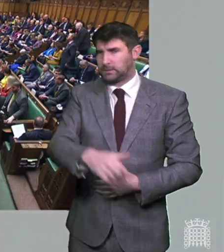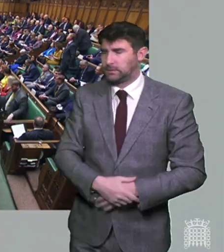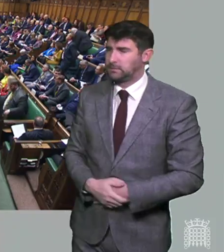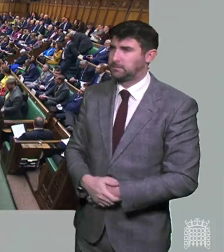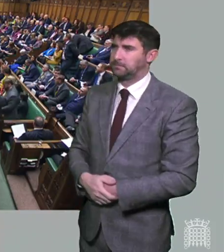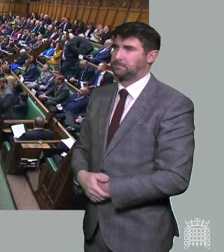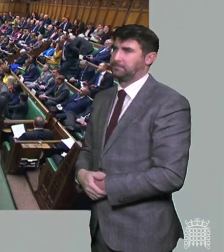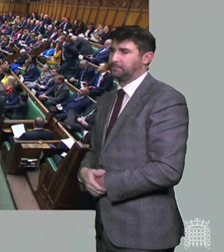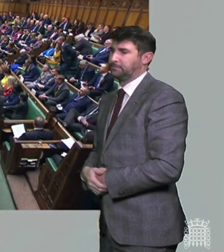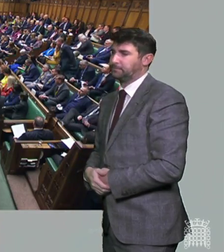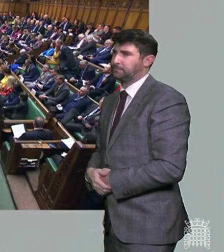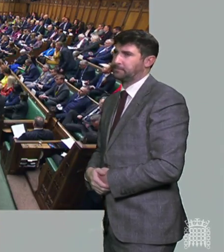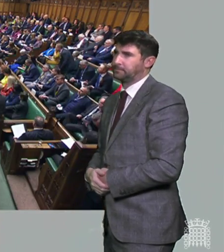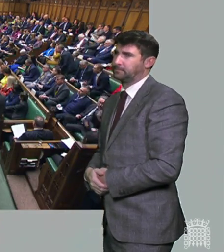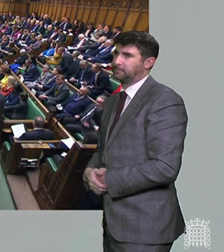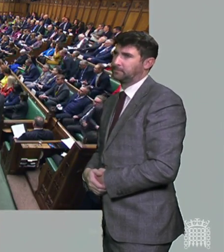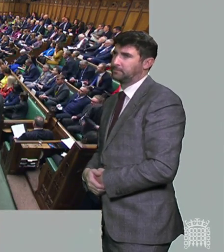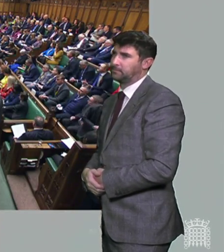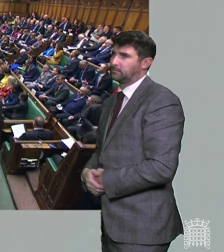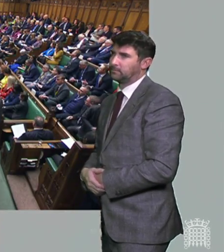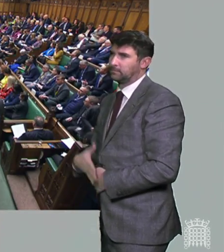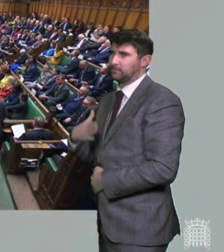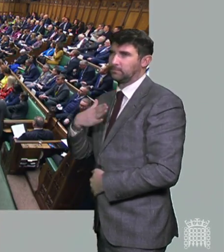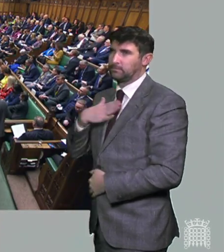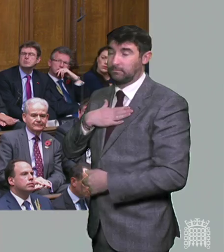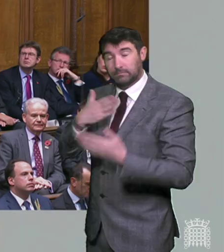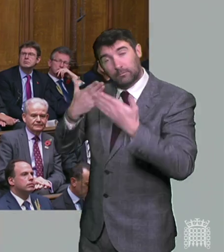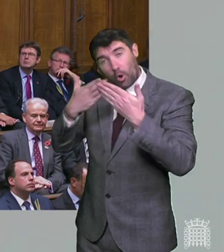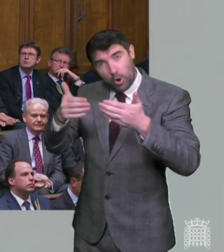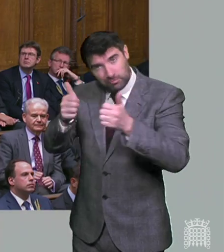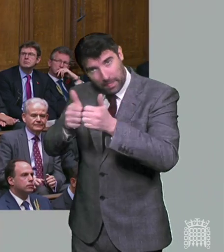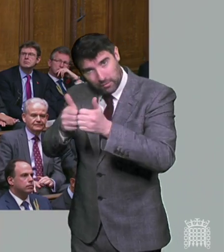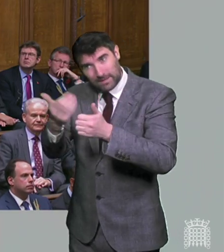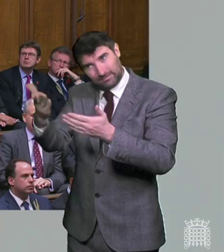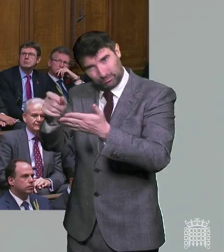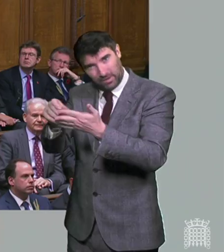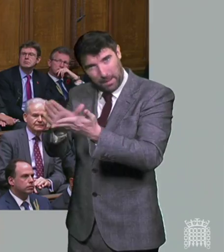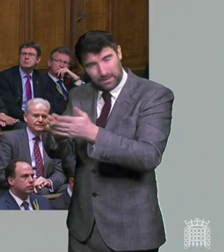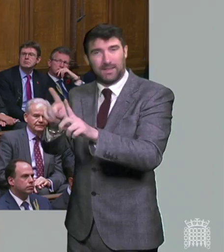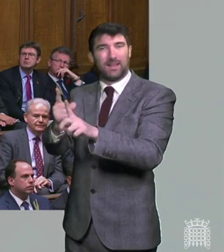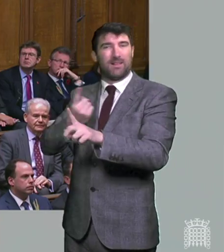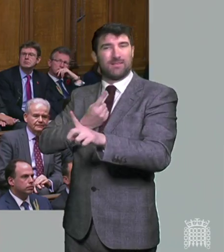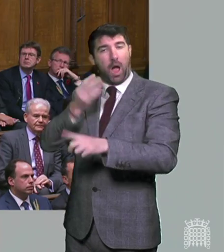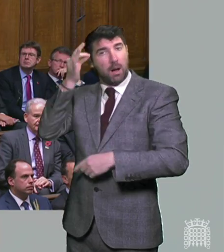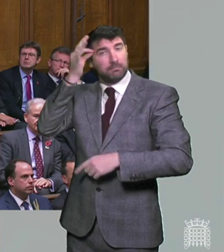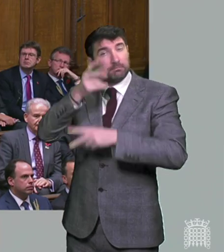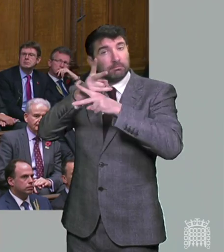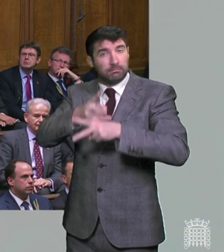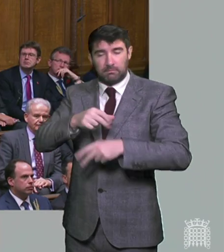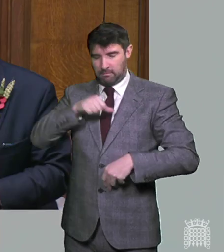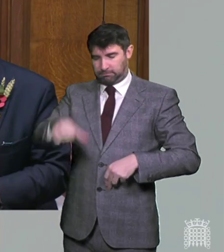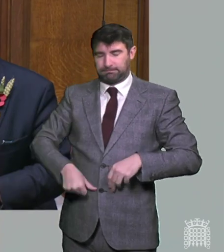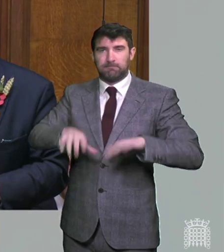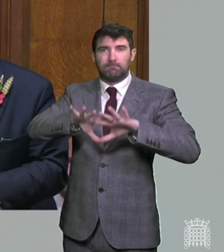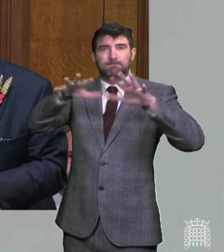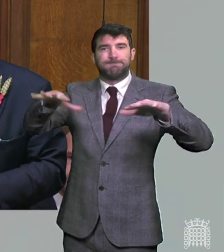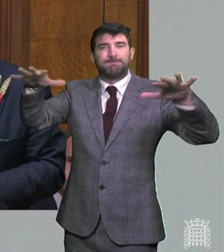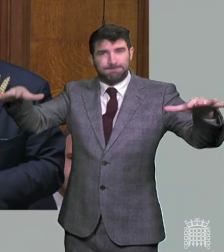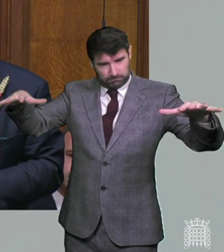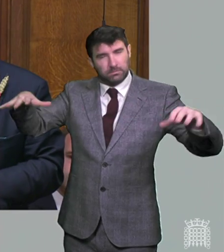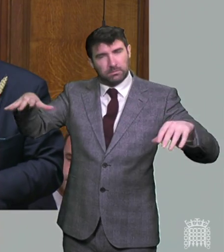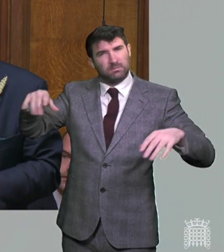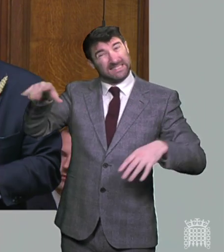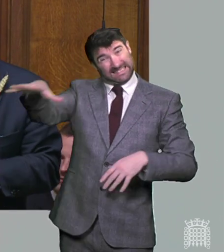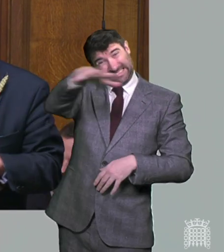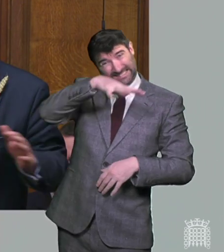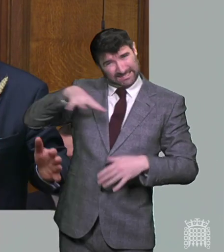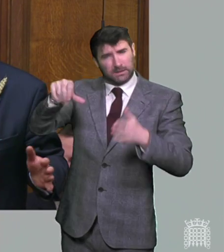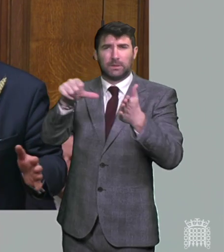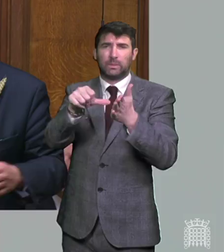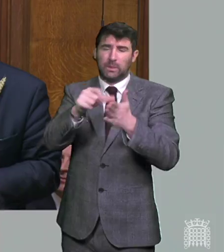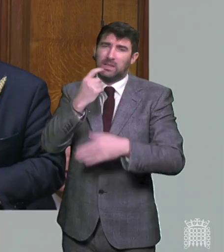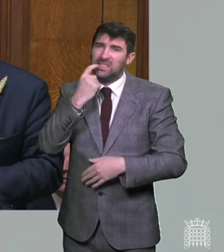My right honourable Friend and I both represent rural constituencies and he will know the difficulty in securing both NHS dentistry and GPs in rural areas.